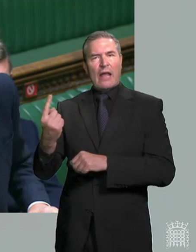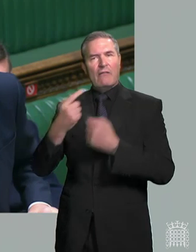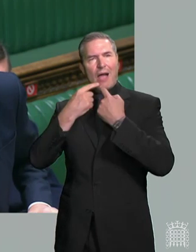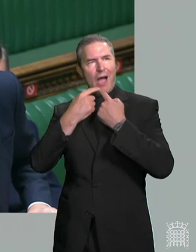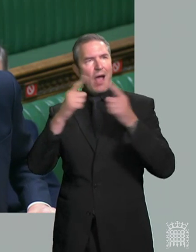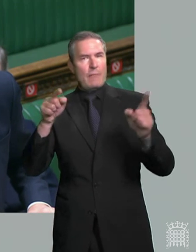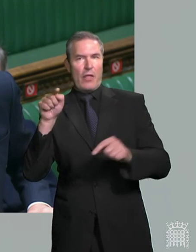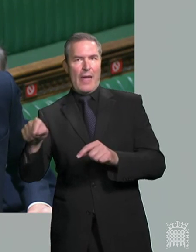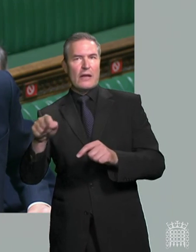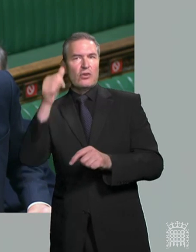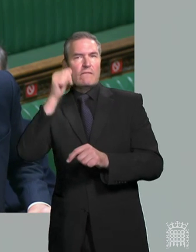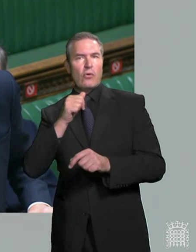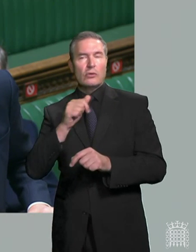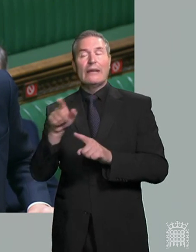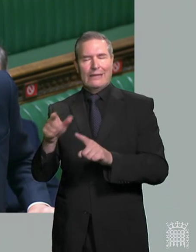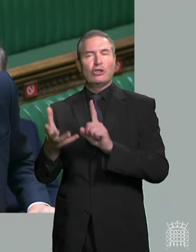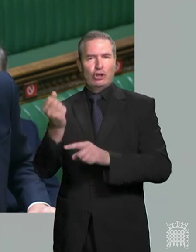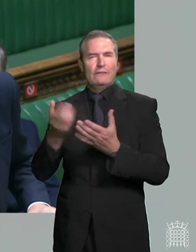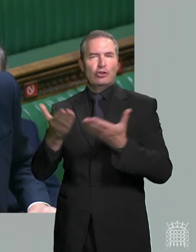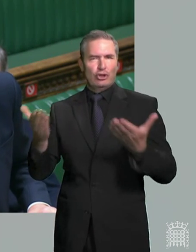I thank my honourable Friend for his excellent question. I want to thank Mr Foxley for his whistleblowing, because he has seen justice done.